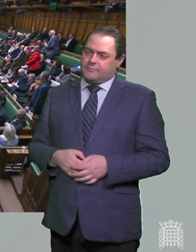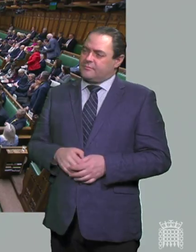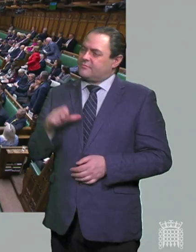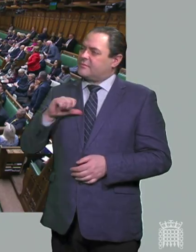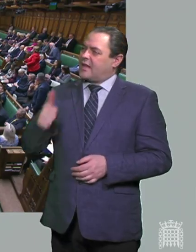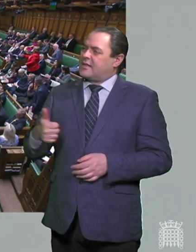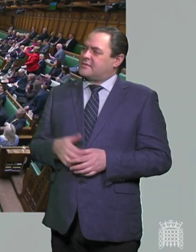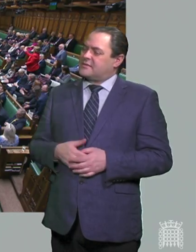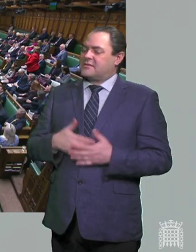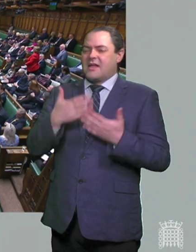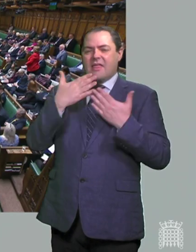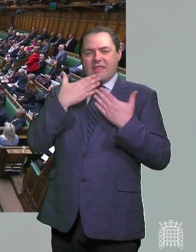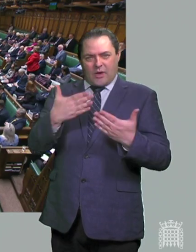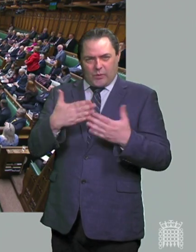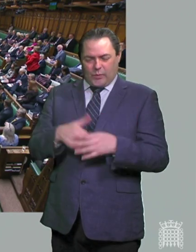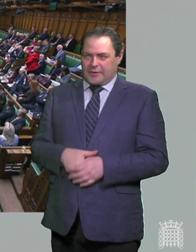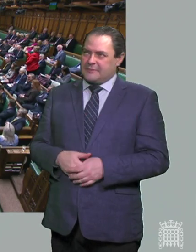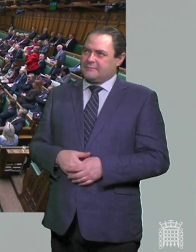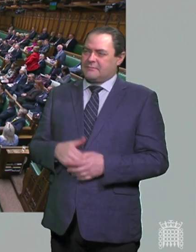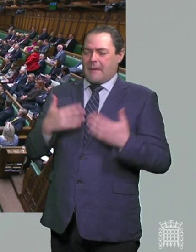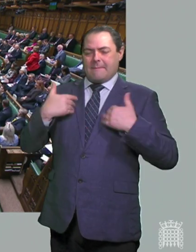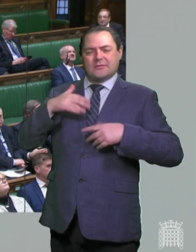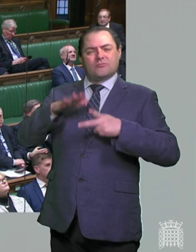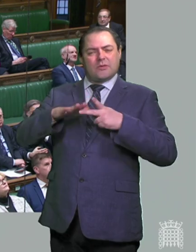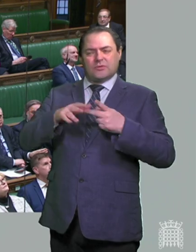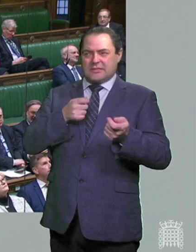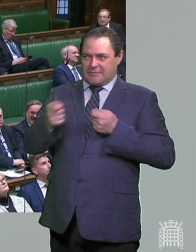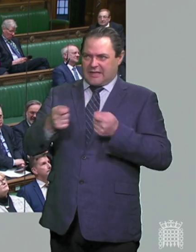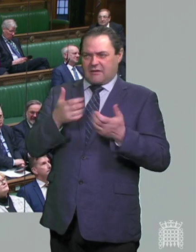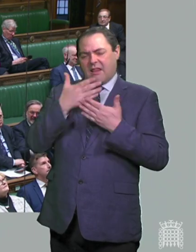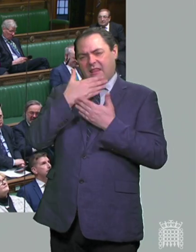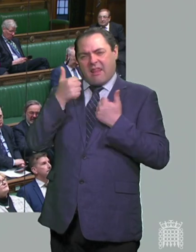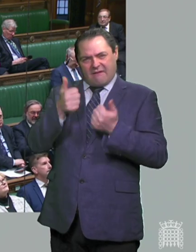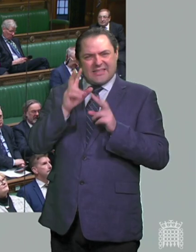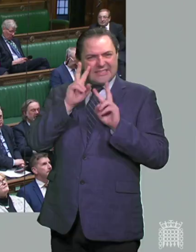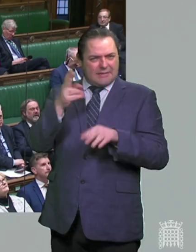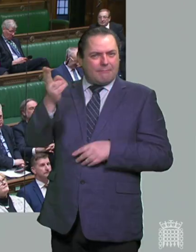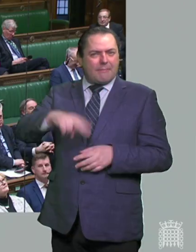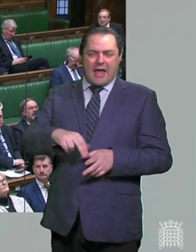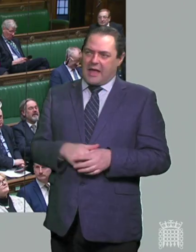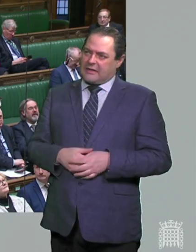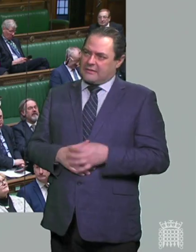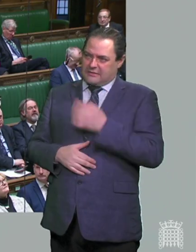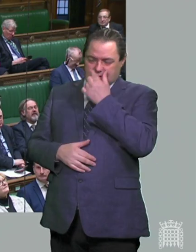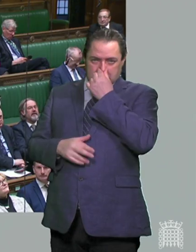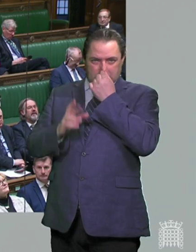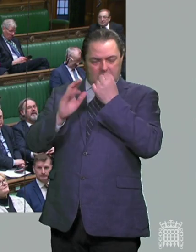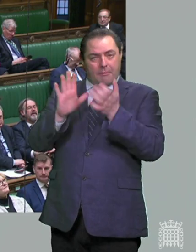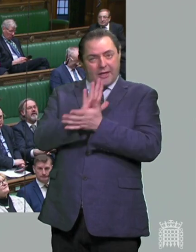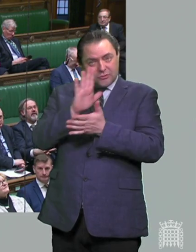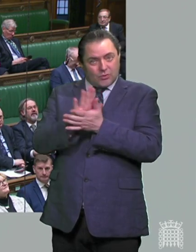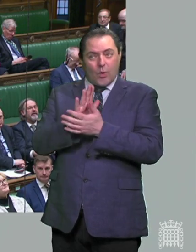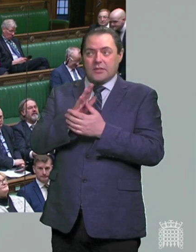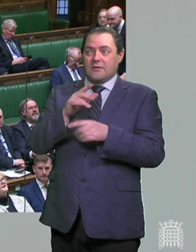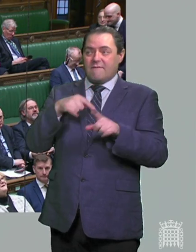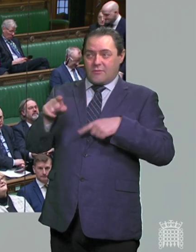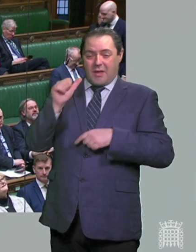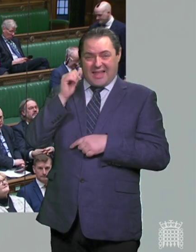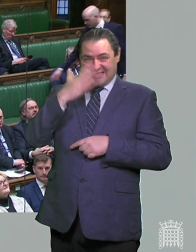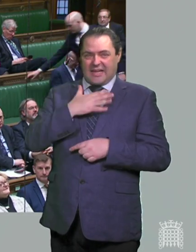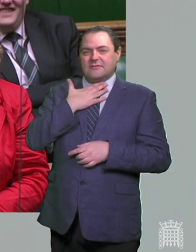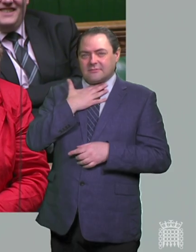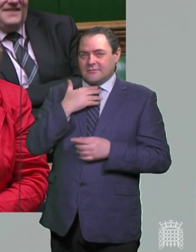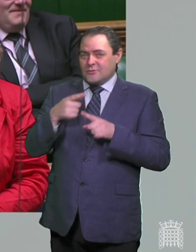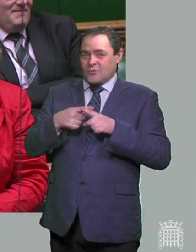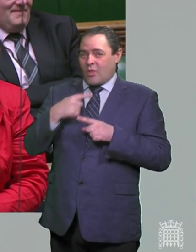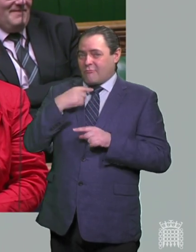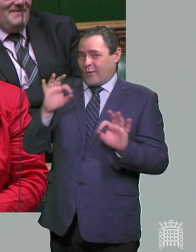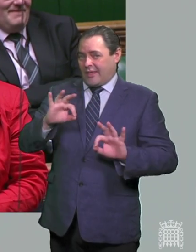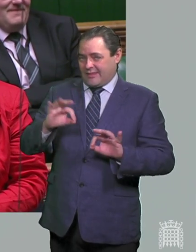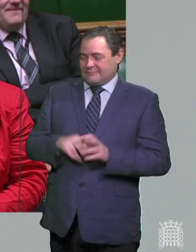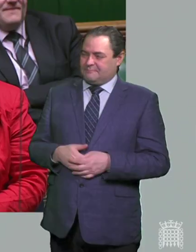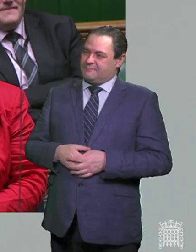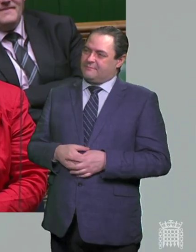It is a delight to see you back, Madam Deputy Speaker, and I hope you enjoyed the football last night and that you are not too hoarse.